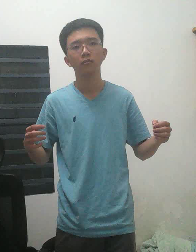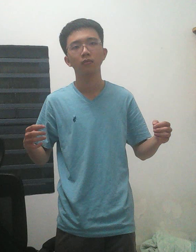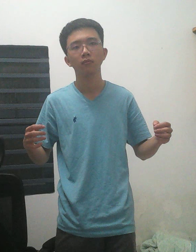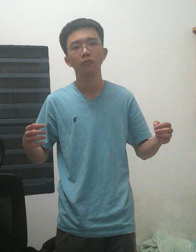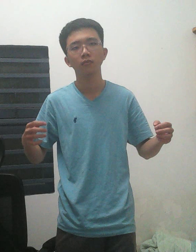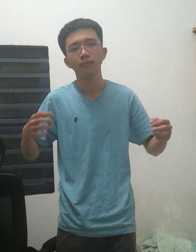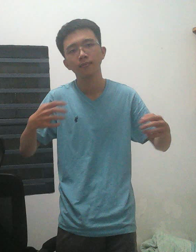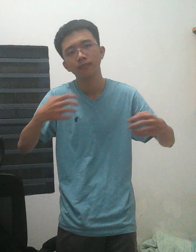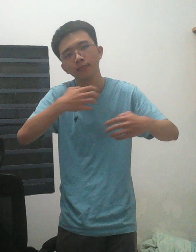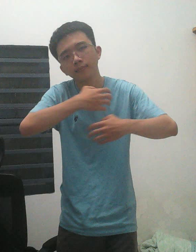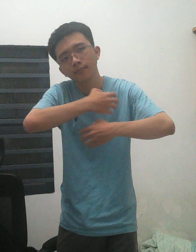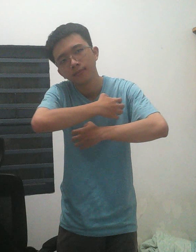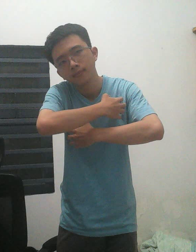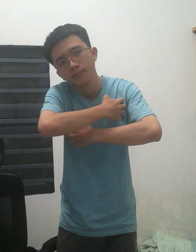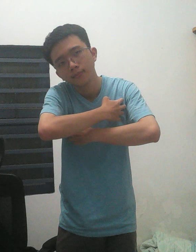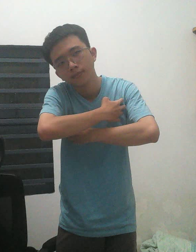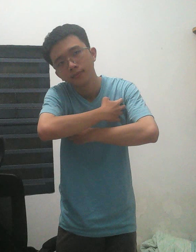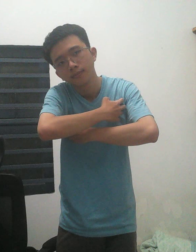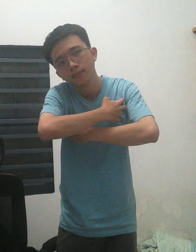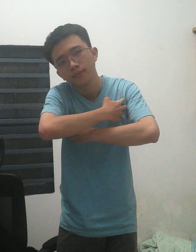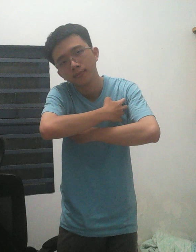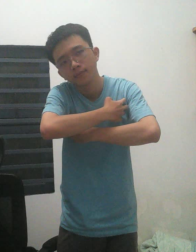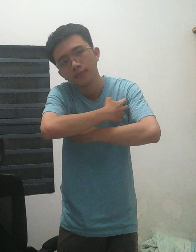om